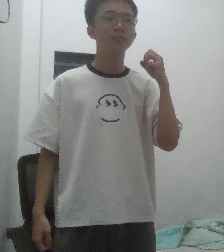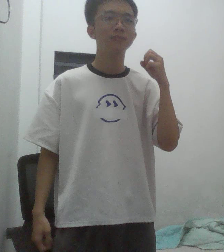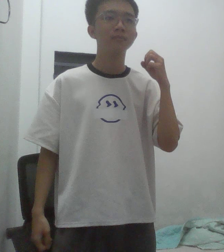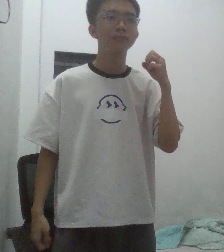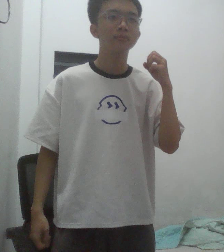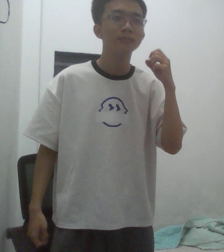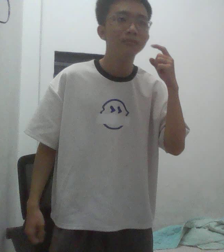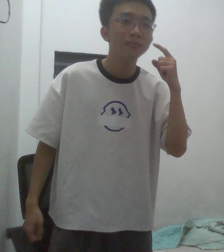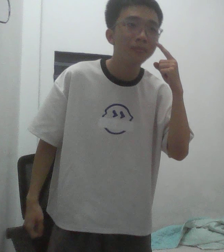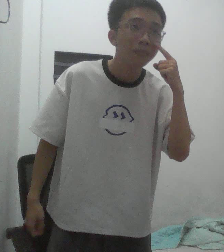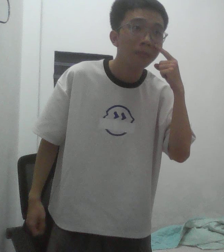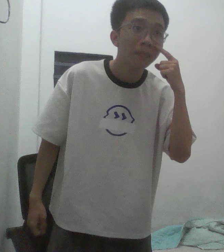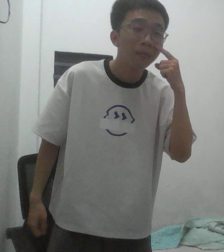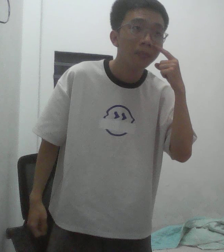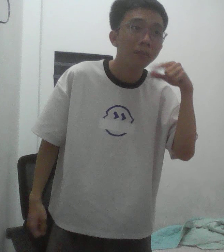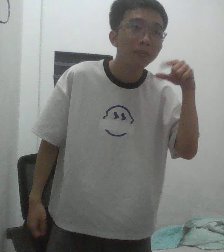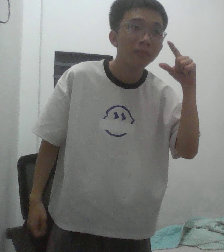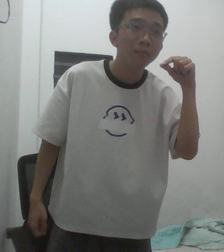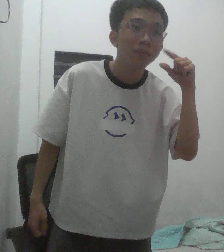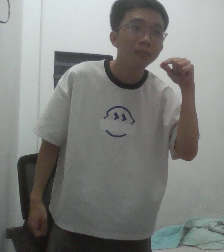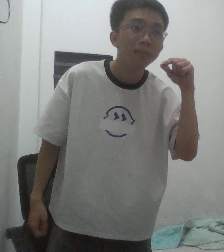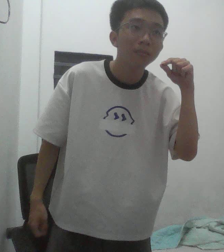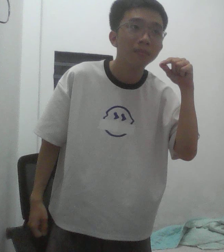lam quen